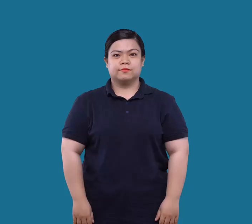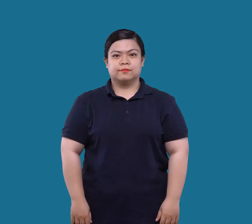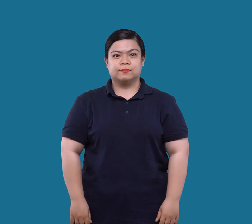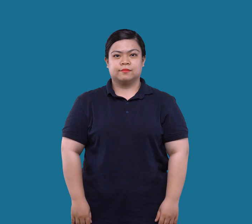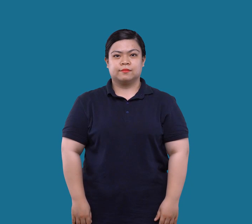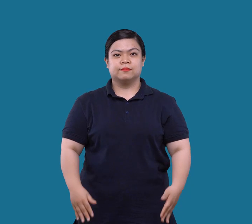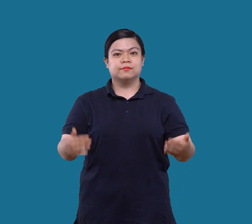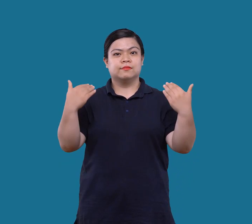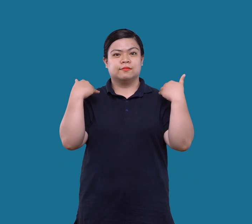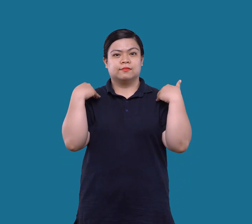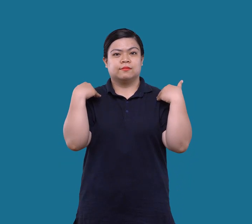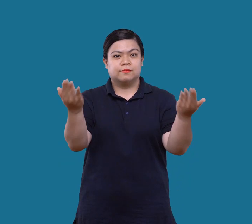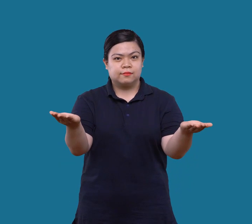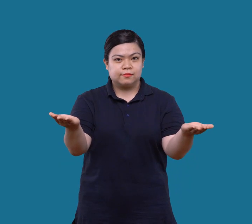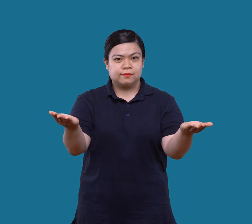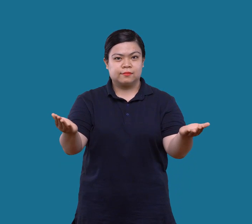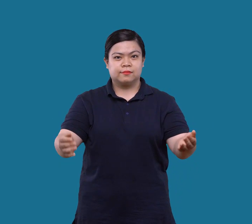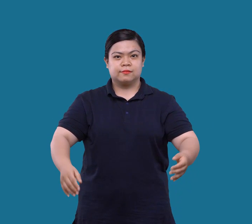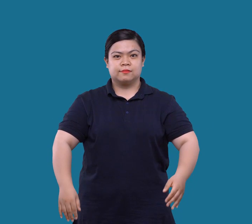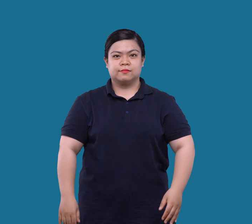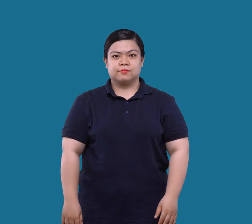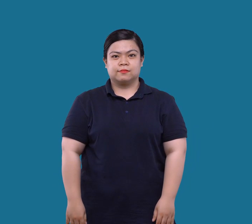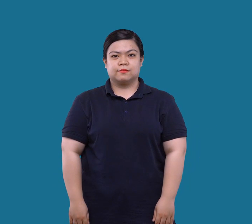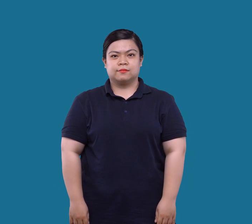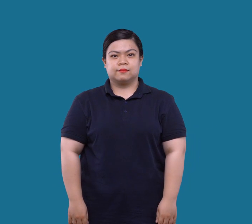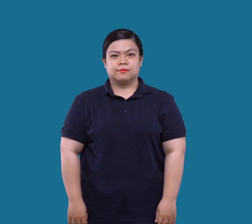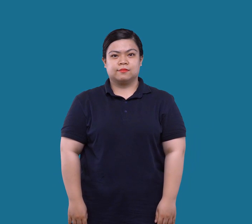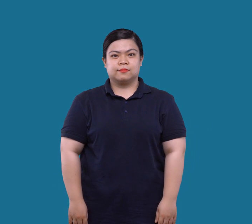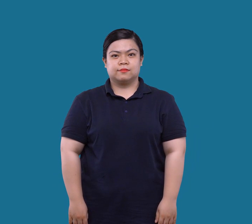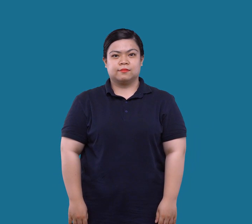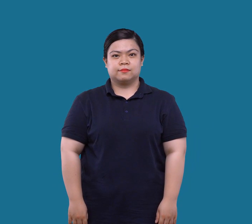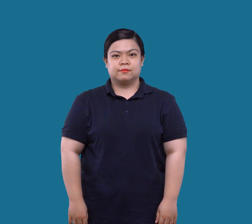trả lời